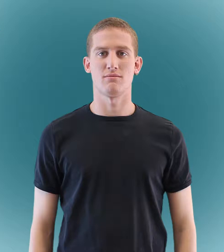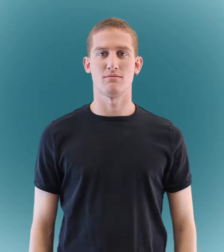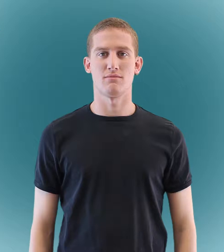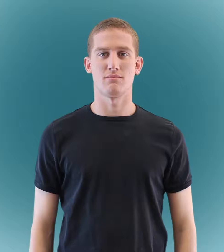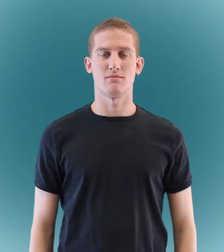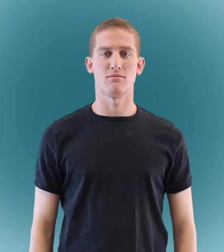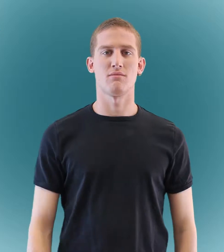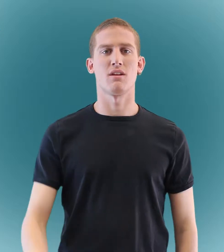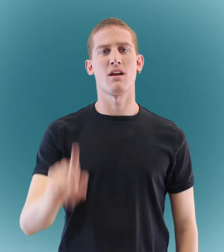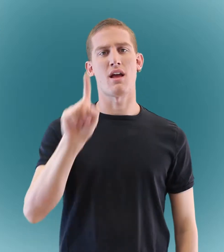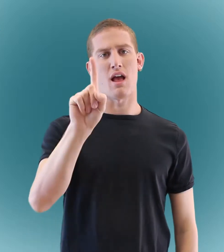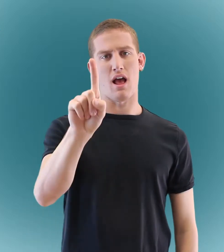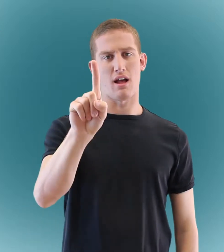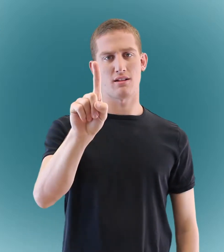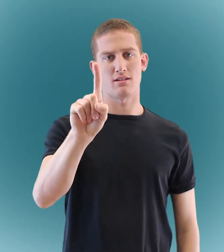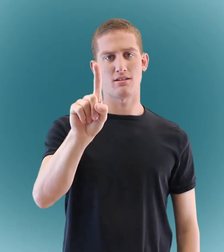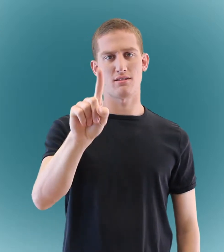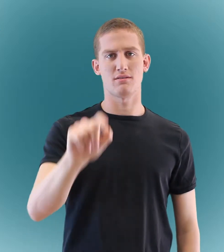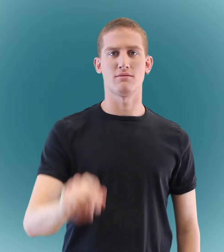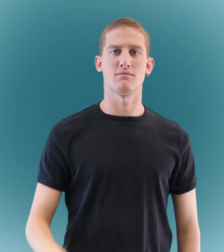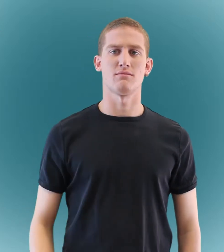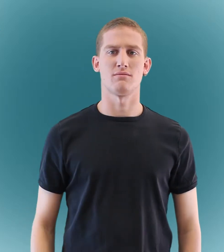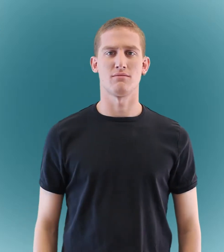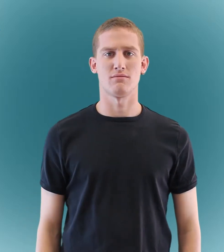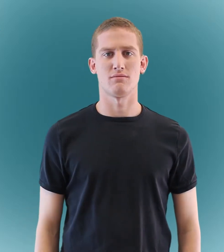אחד